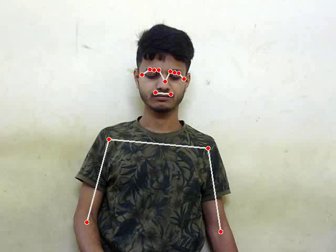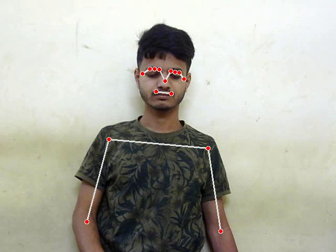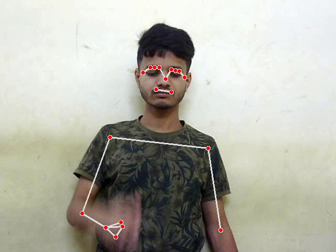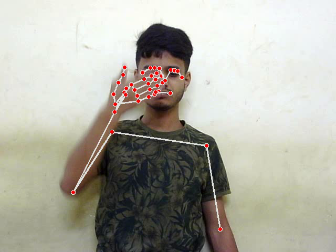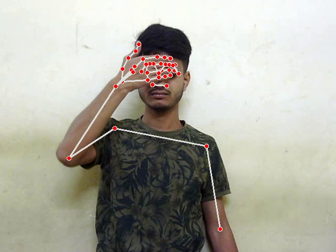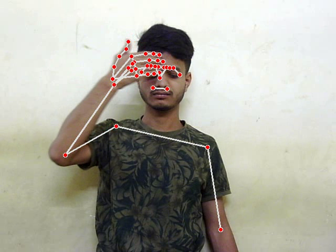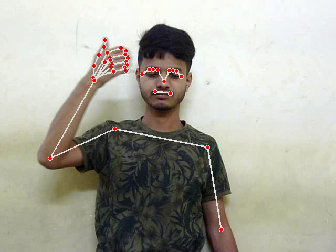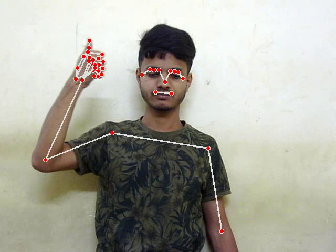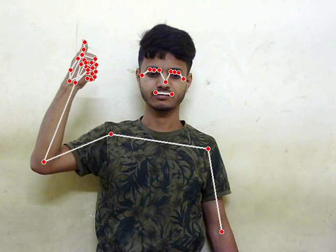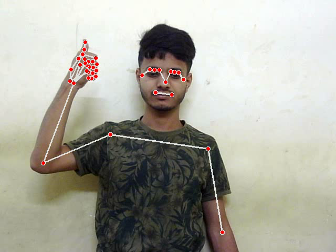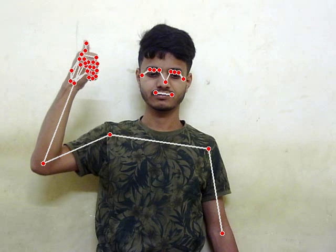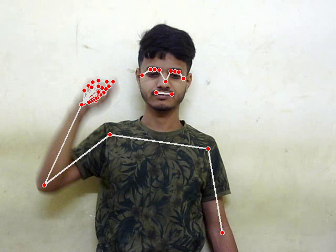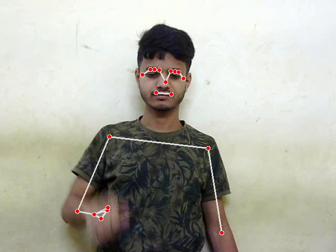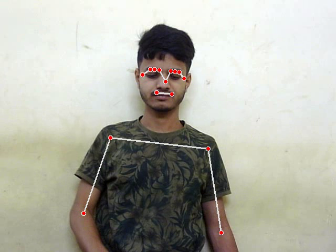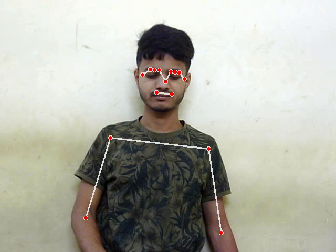forget